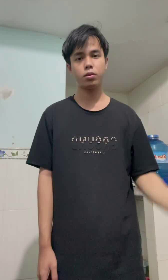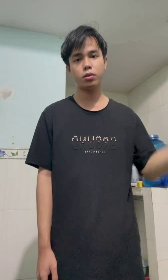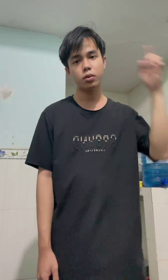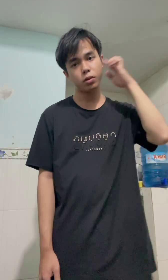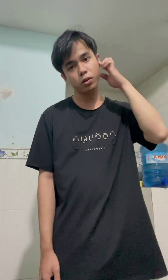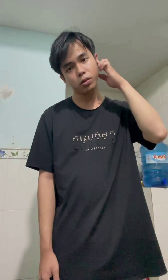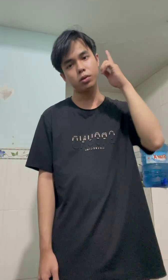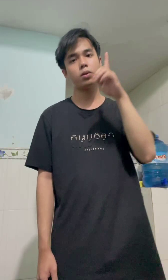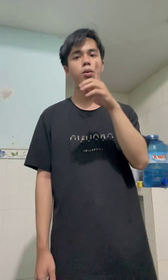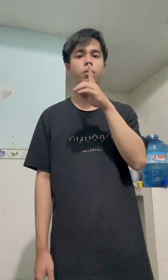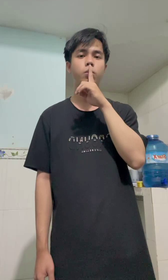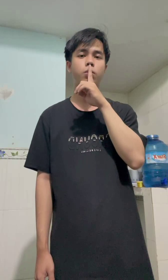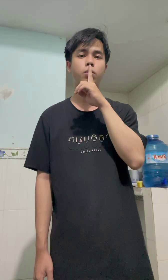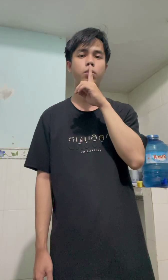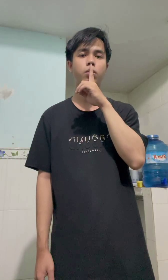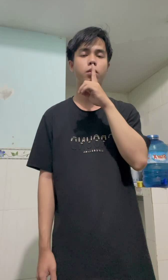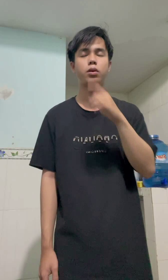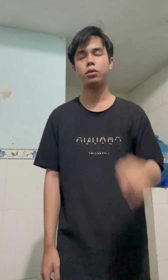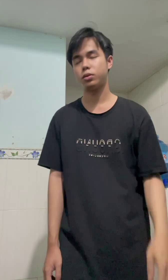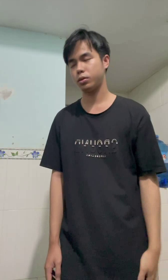diec